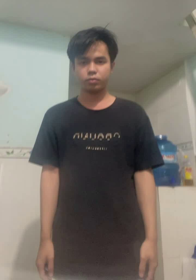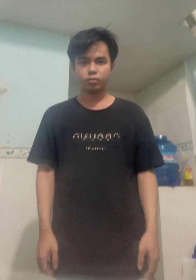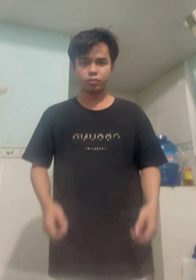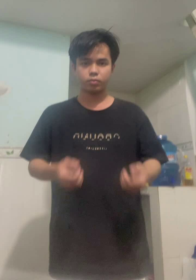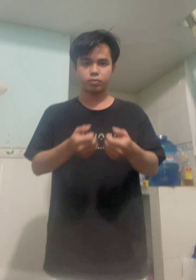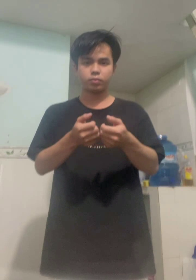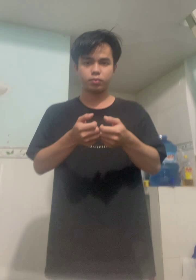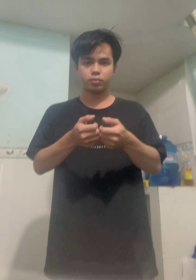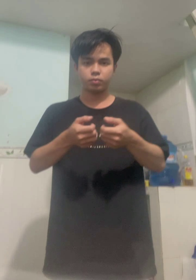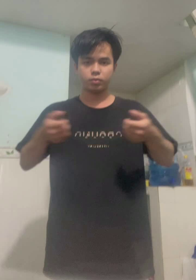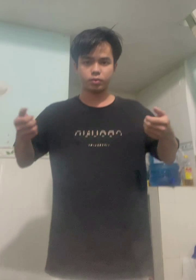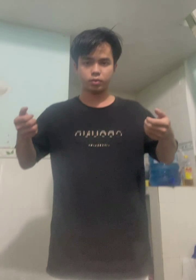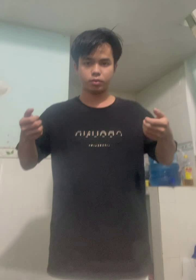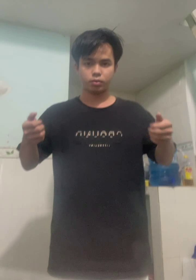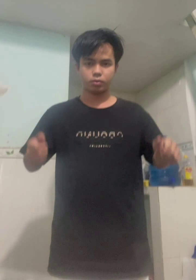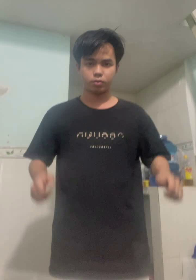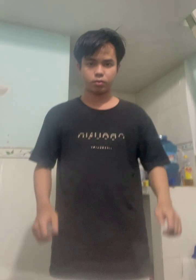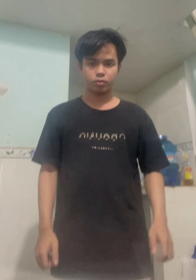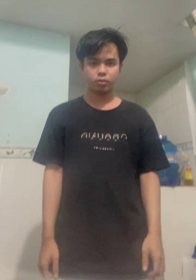chia cat